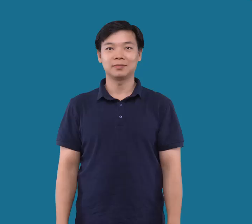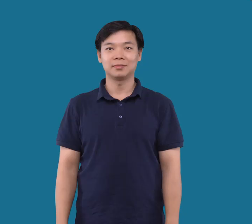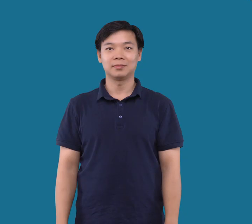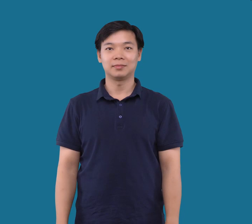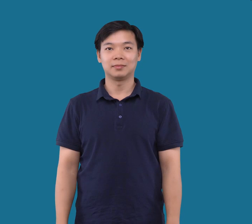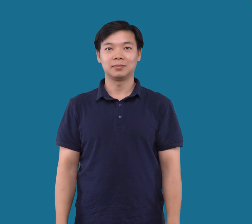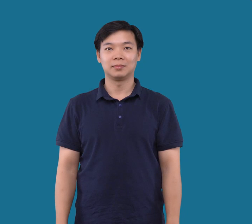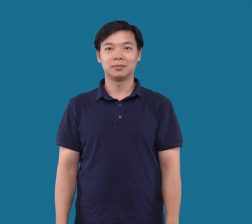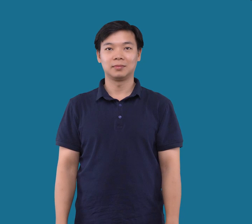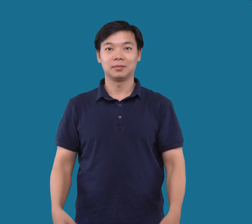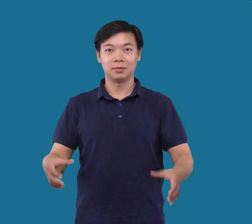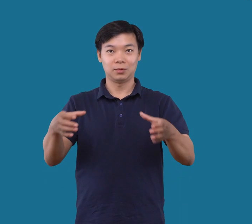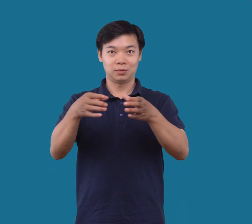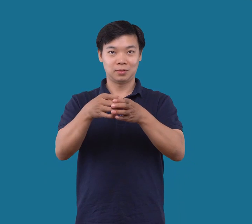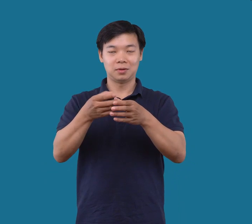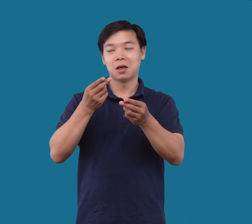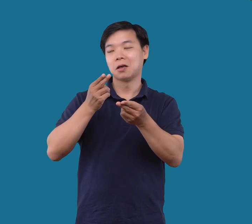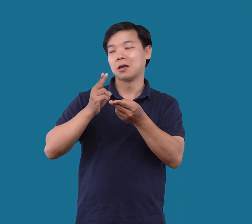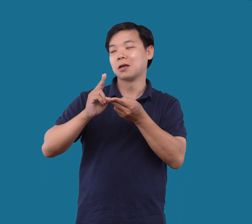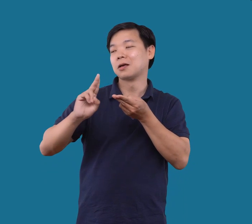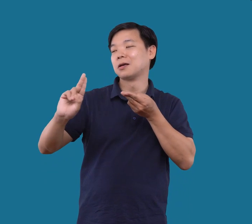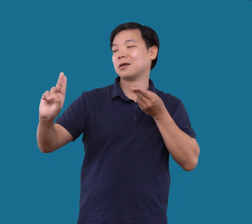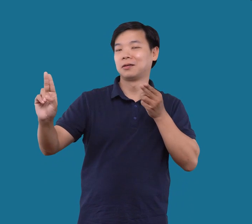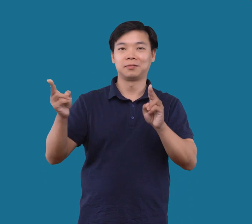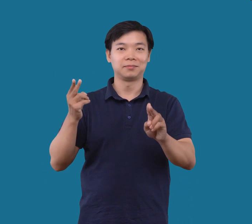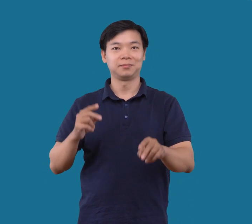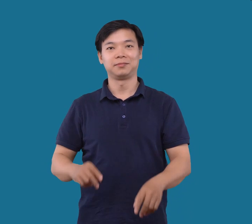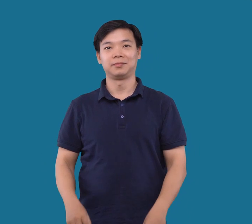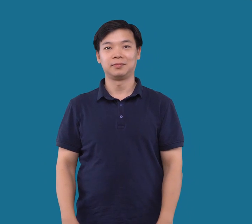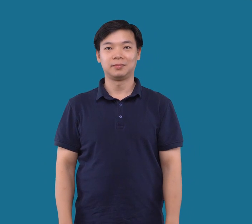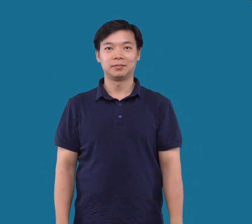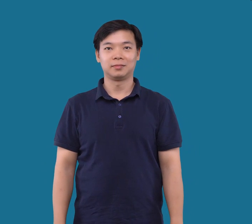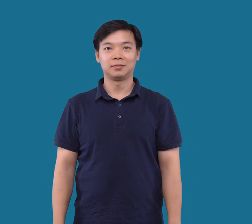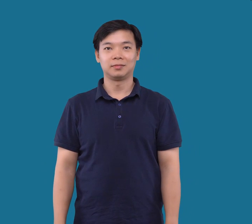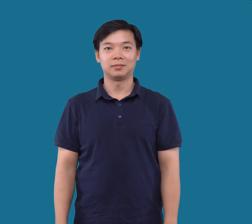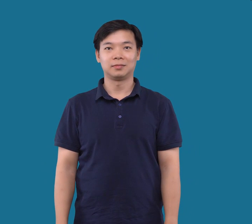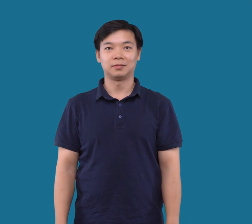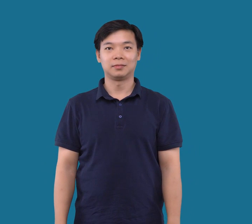đoàn cải lương